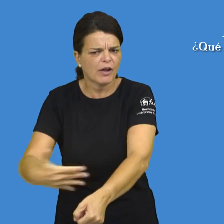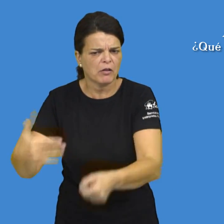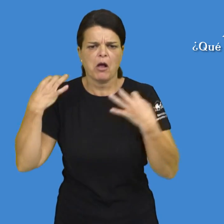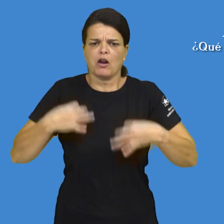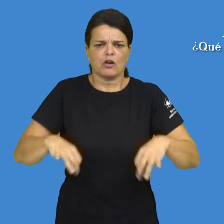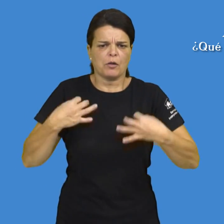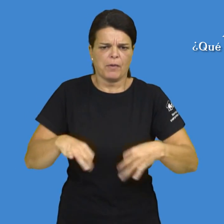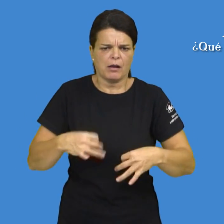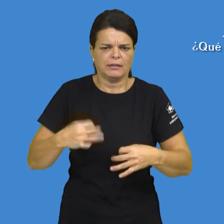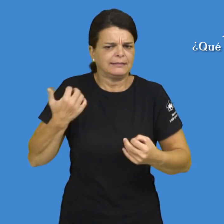normal